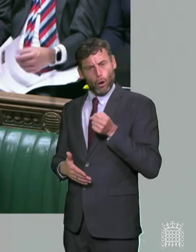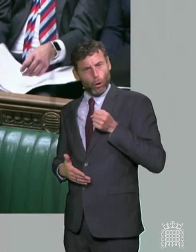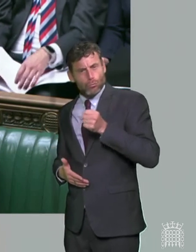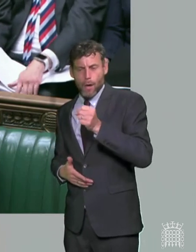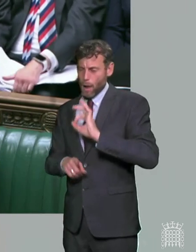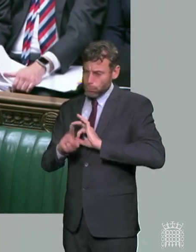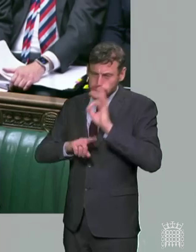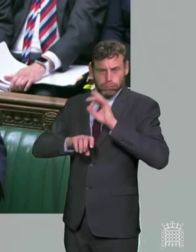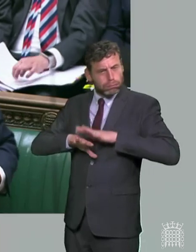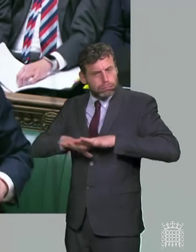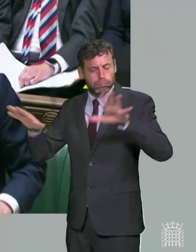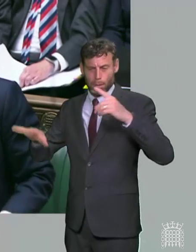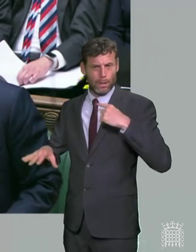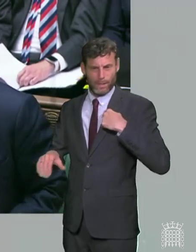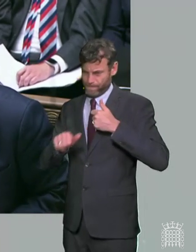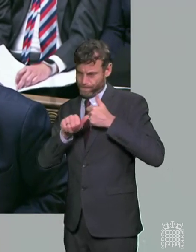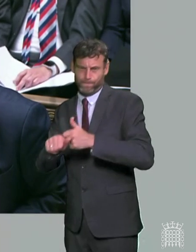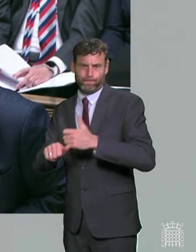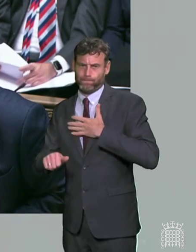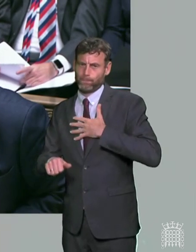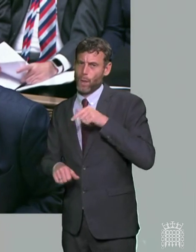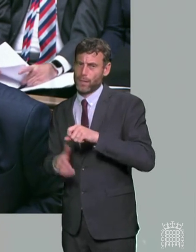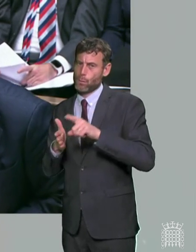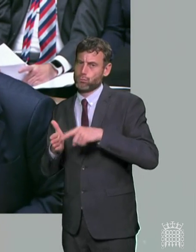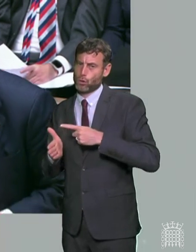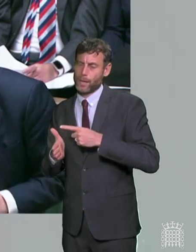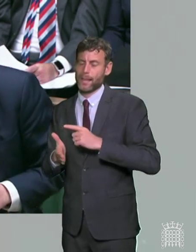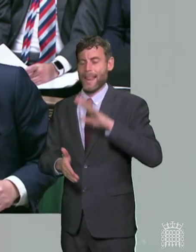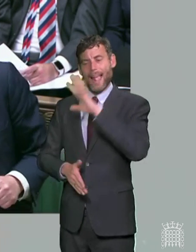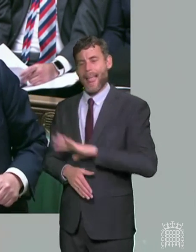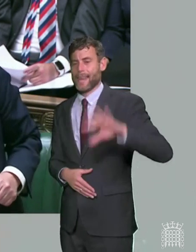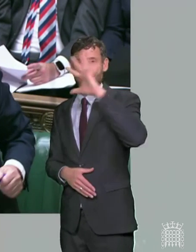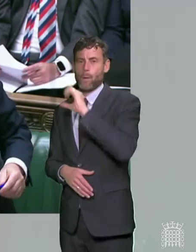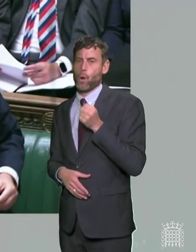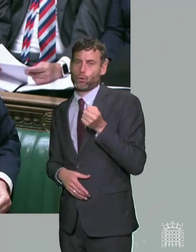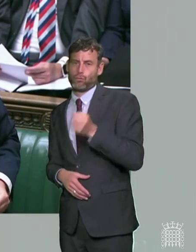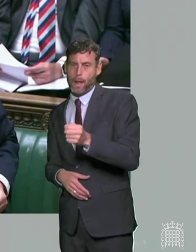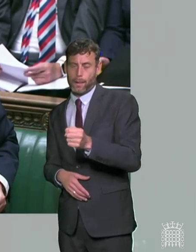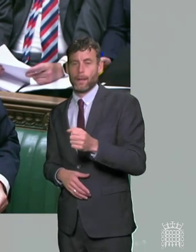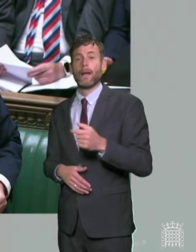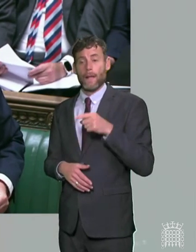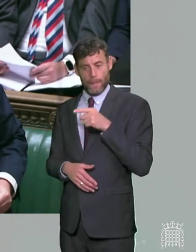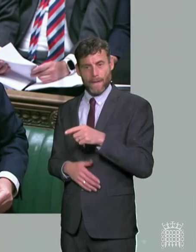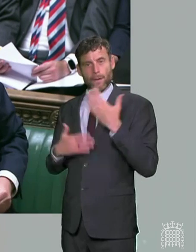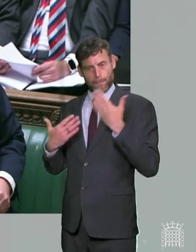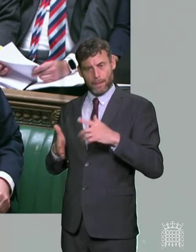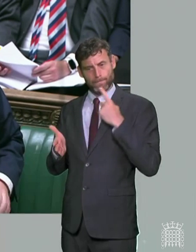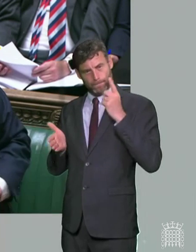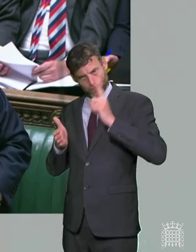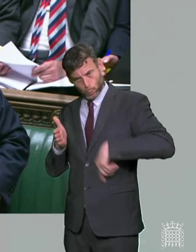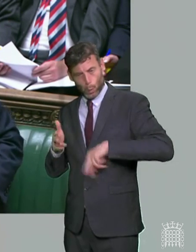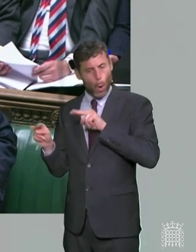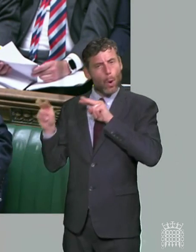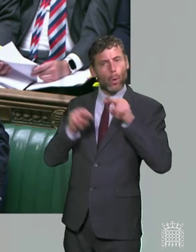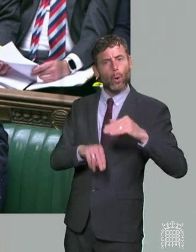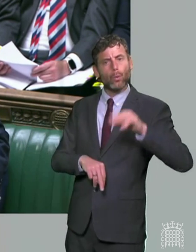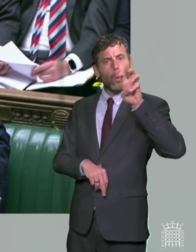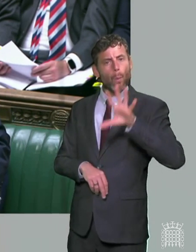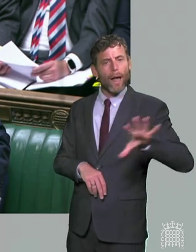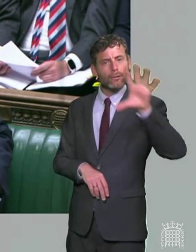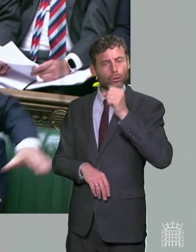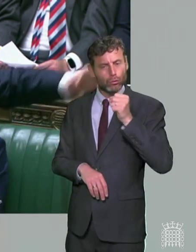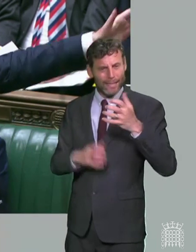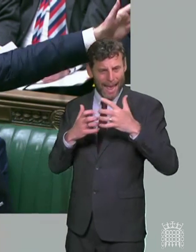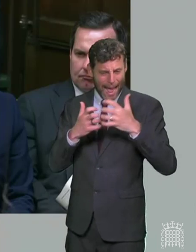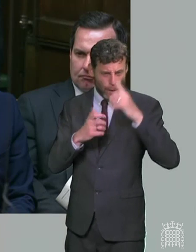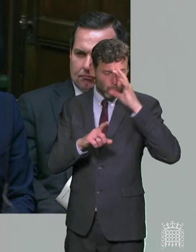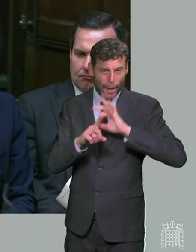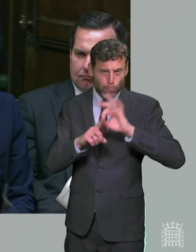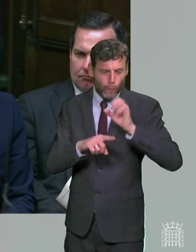We are looking at it, and I can tell my honourable Friend that Network Rail has received funding to carry out feasibility work on improving north Wales mainline journey times.